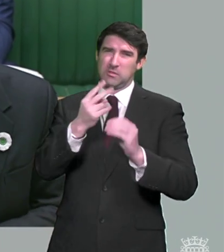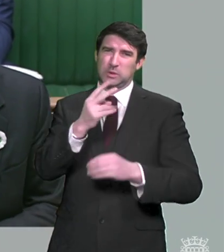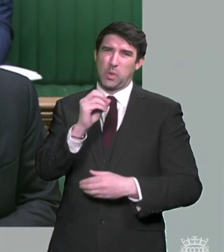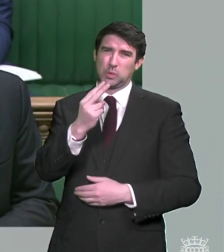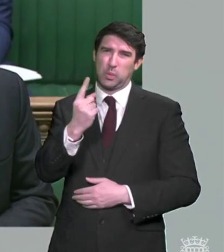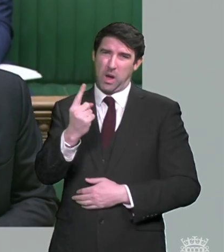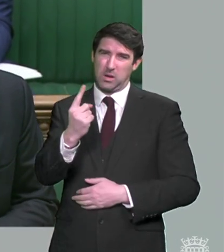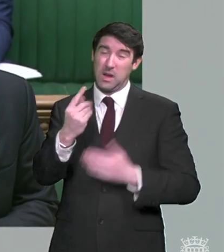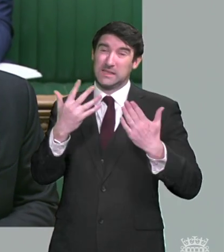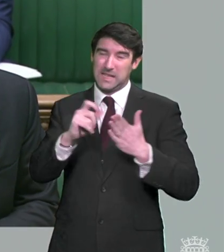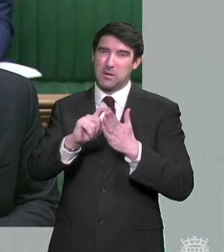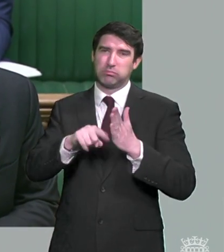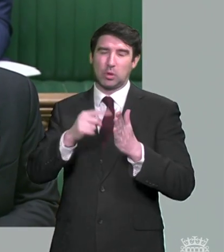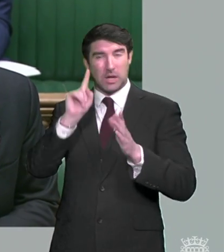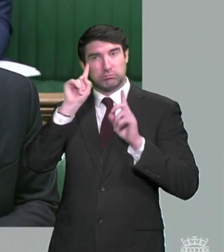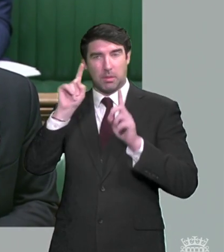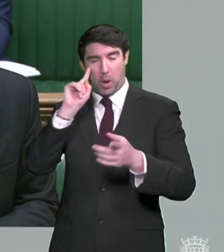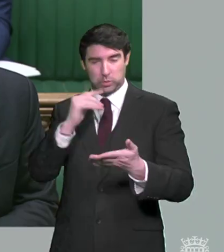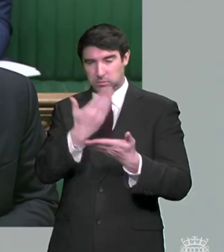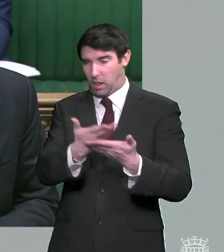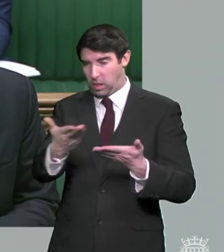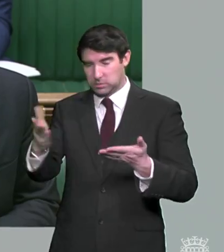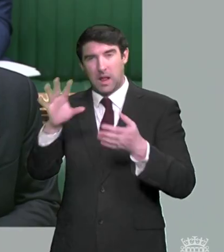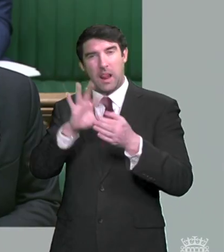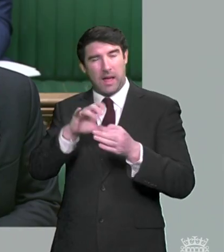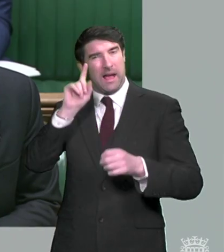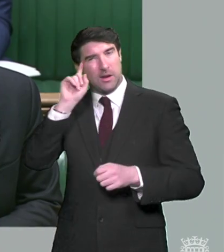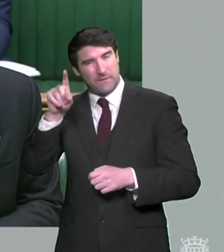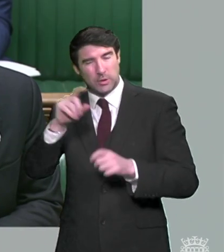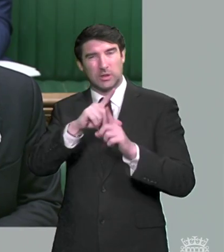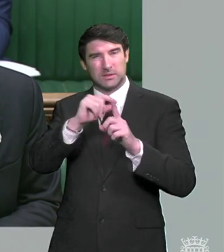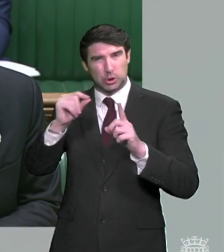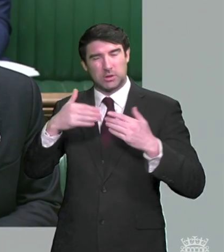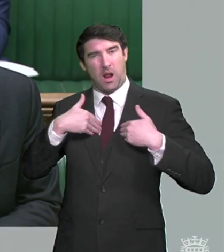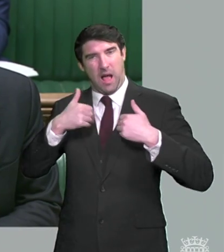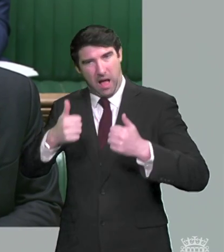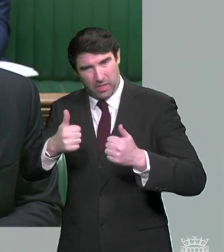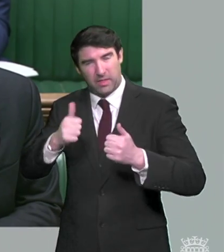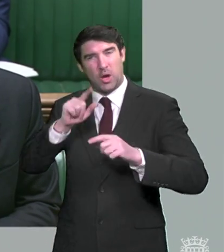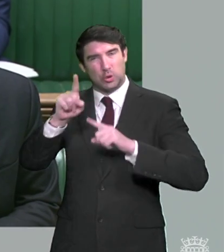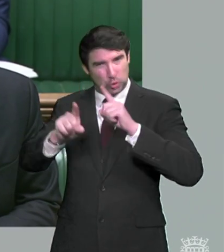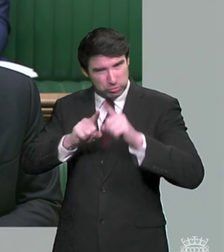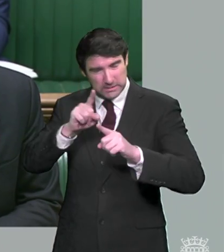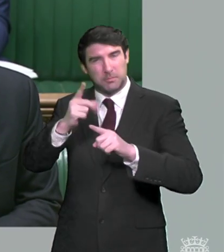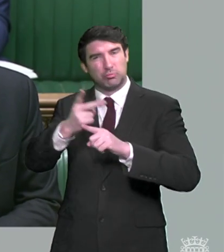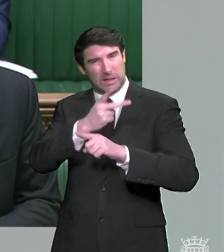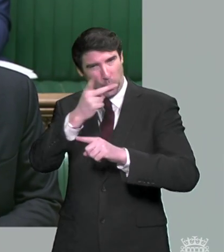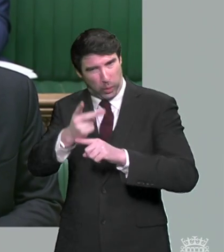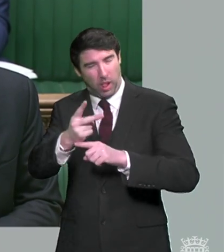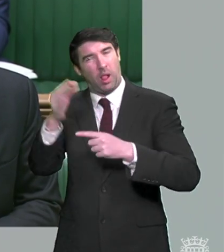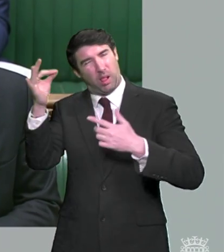The deal includes 10 project proposals in the areas of innovation, digital and health and regeneration, tourism and renewal.